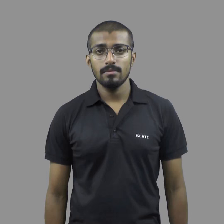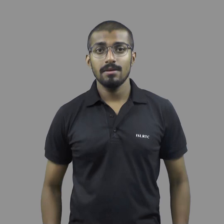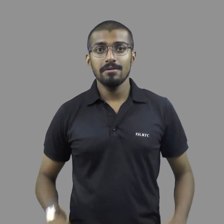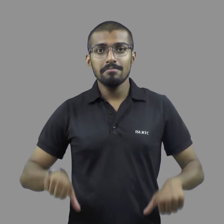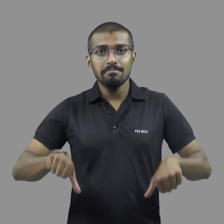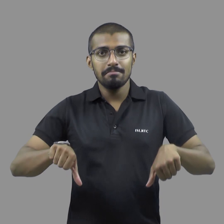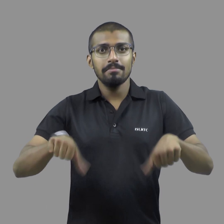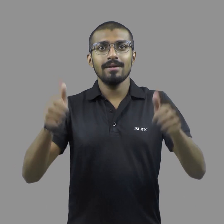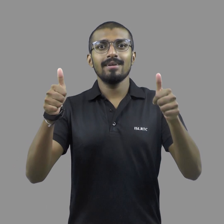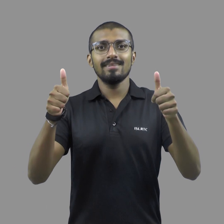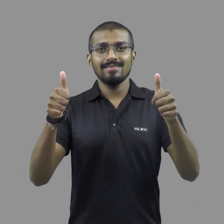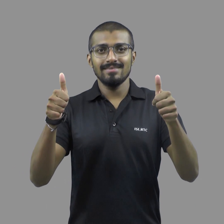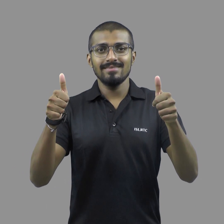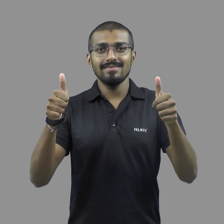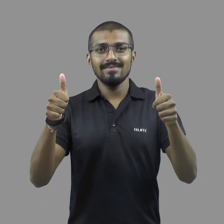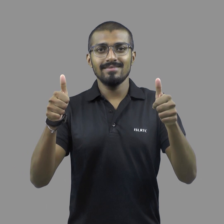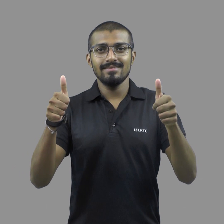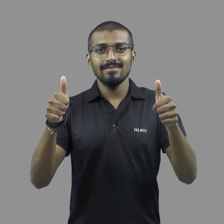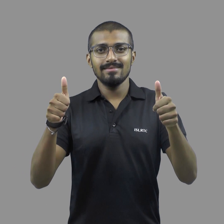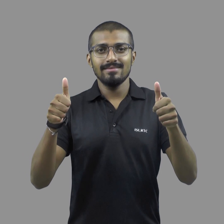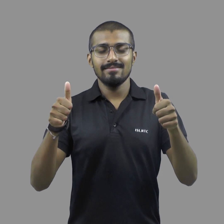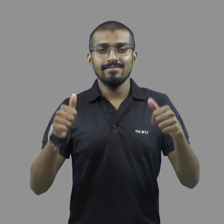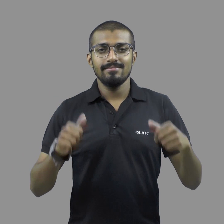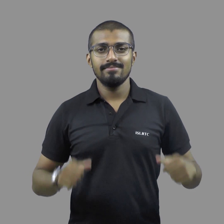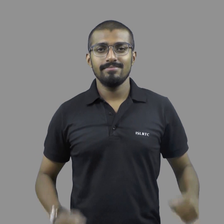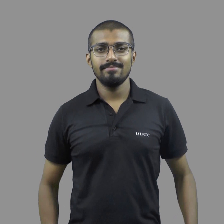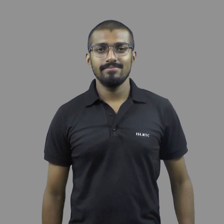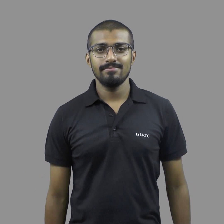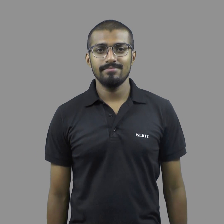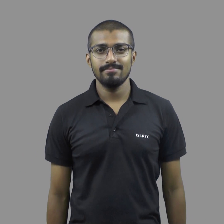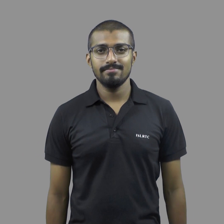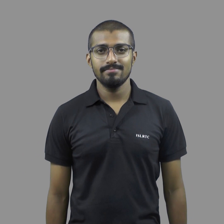Pass